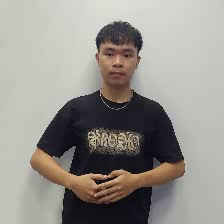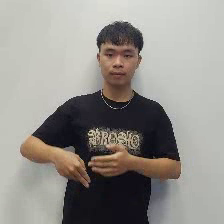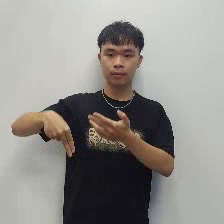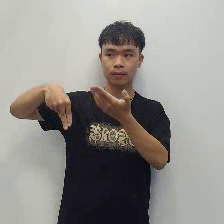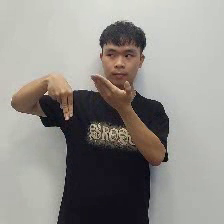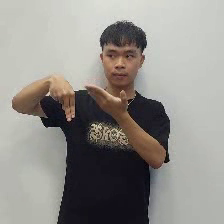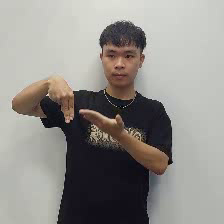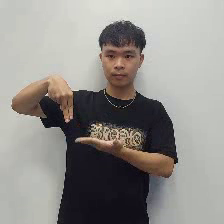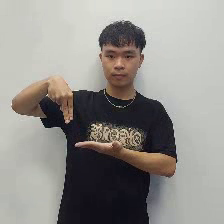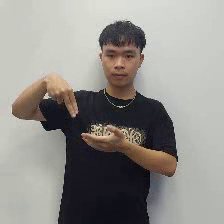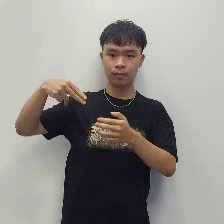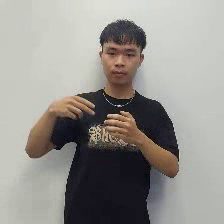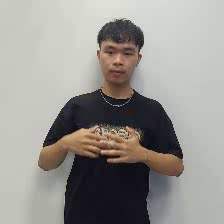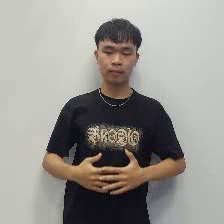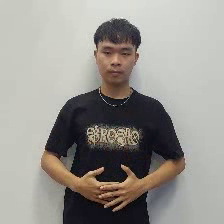Cơ thể